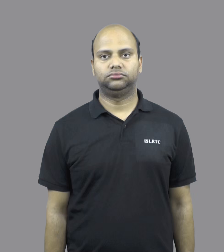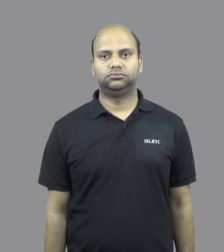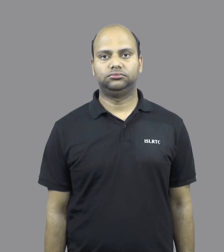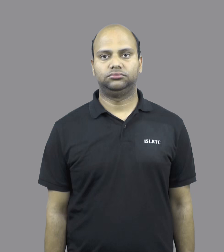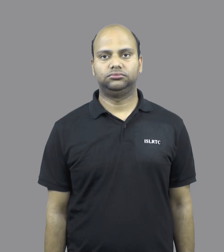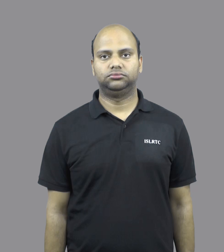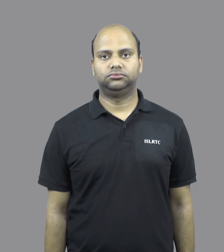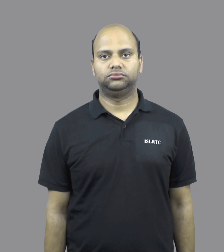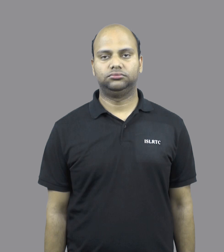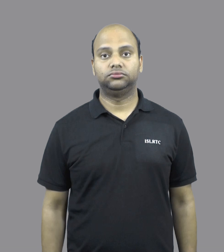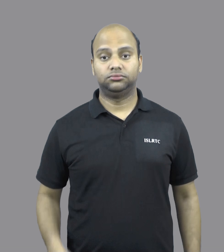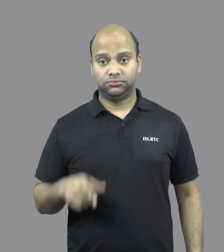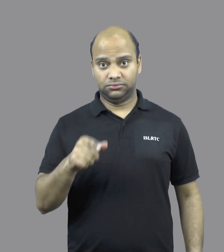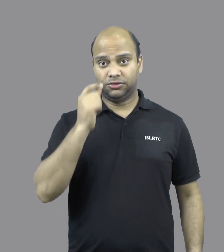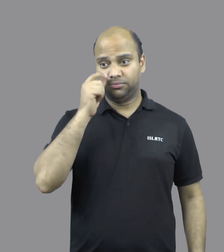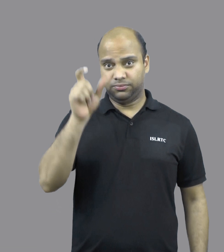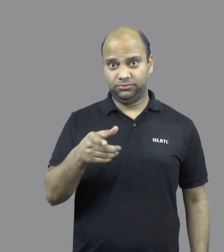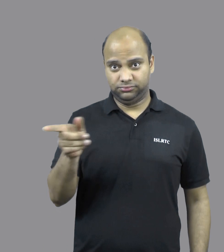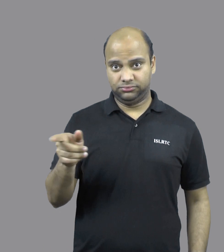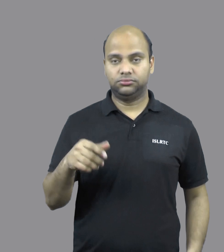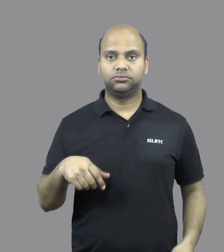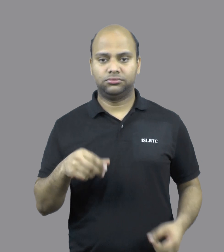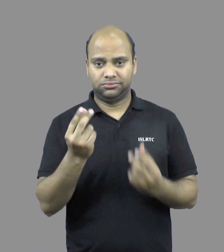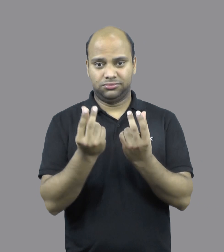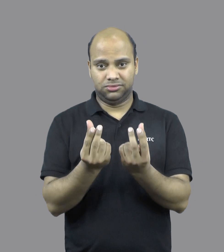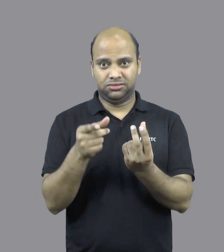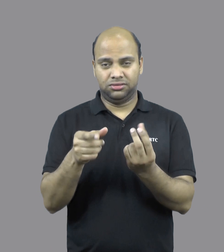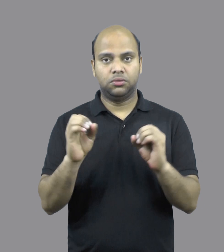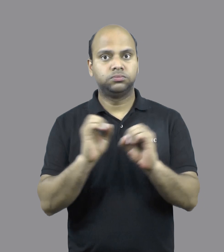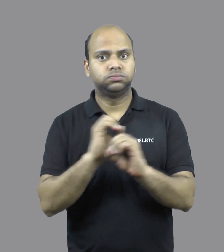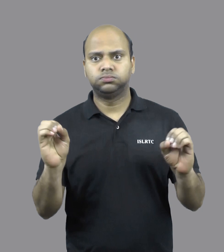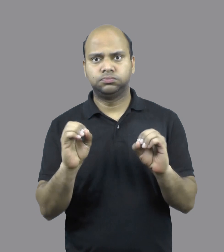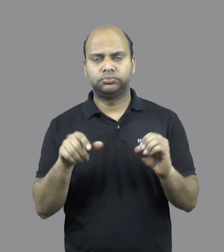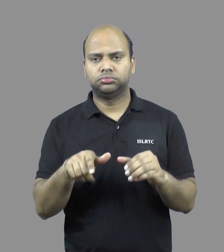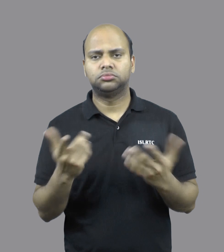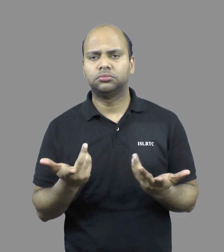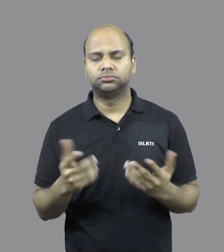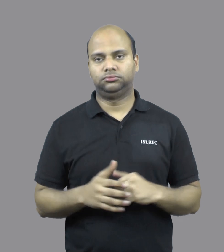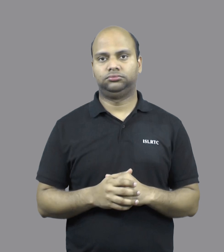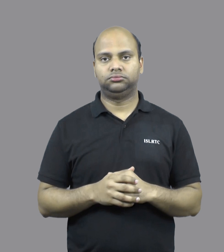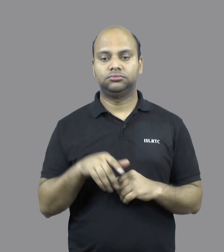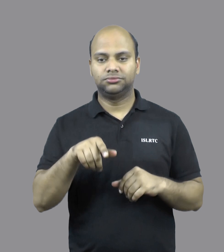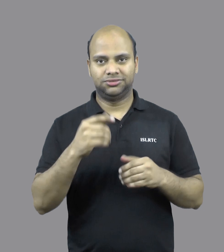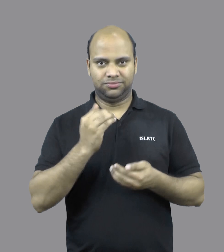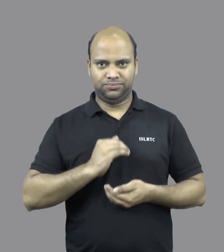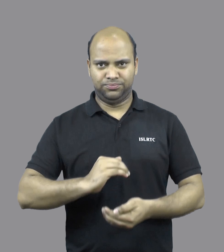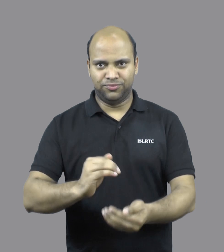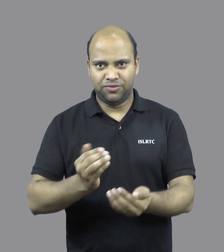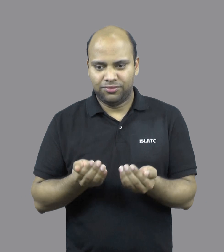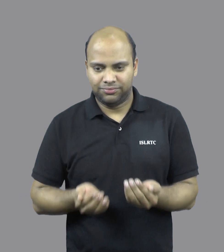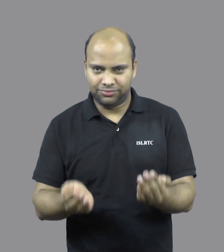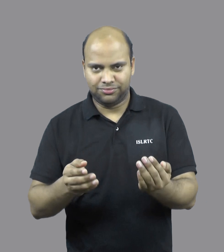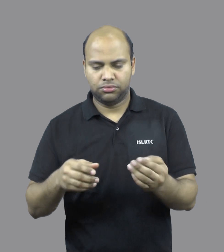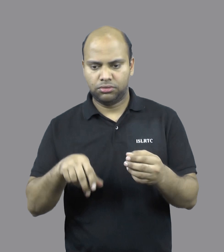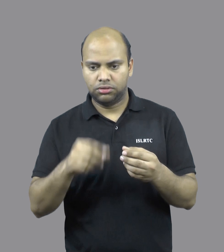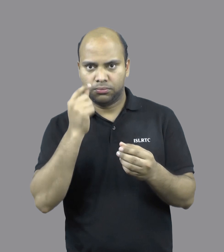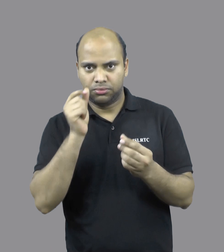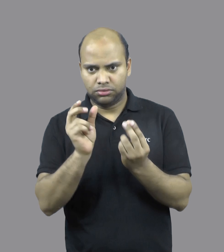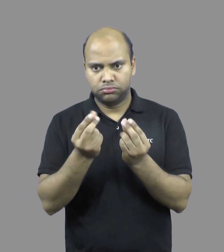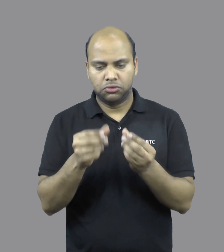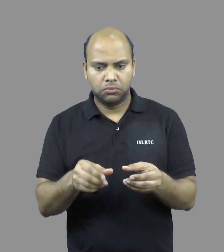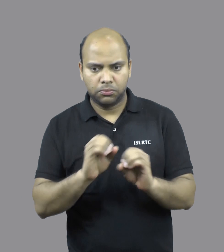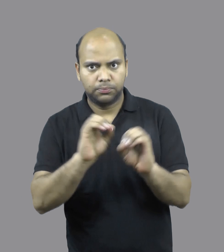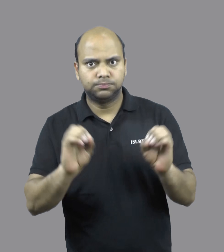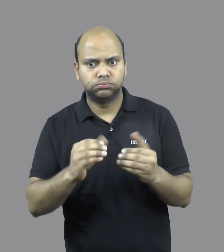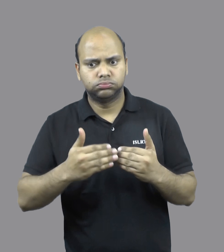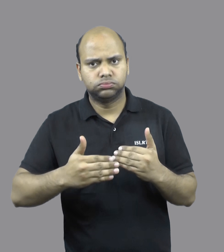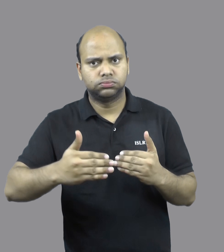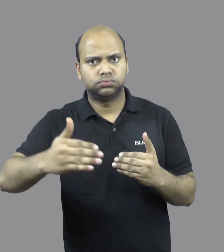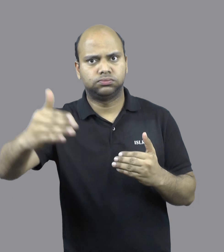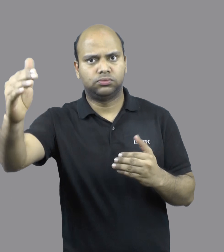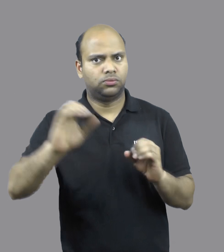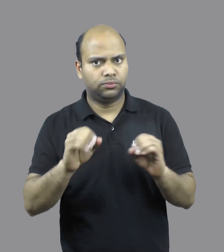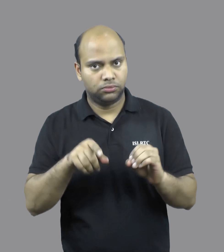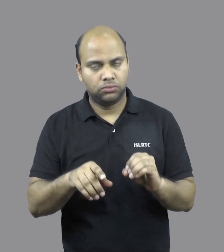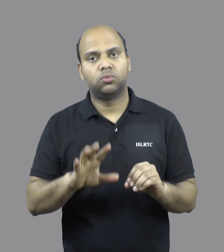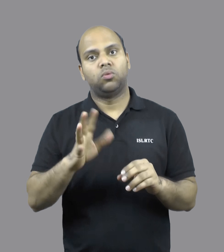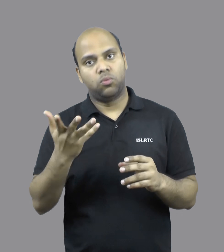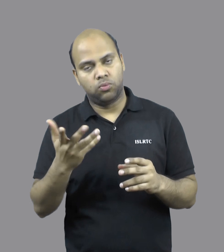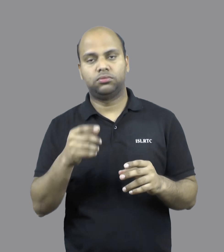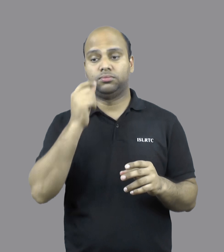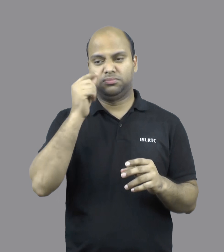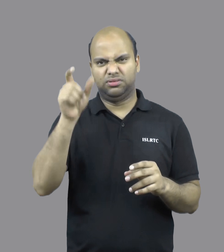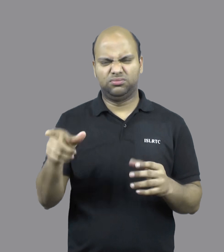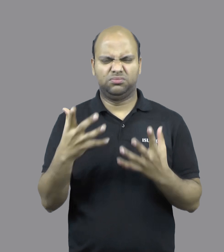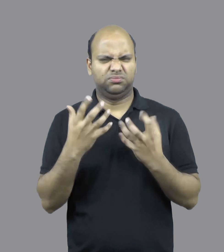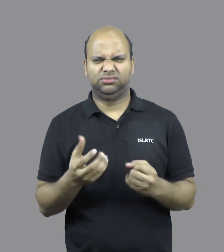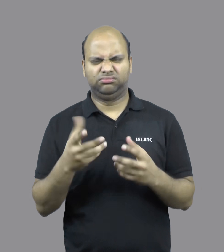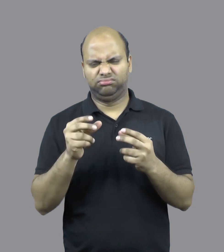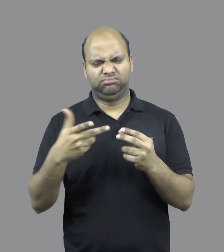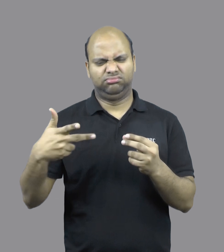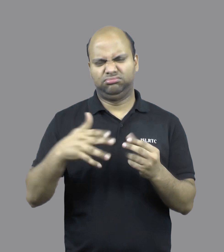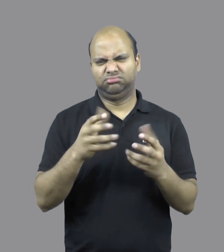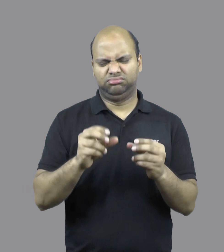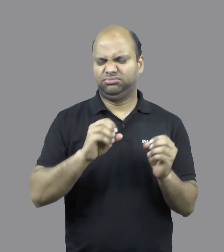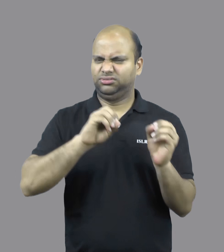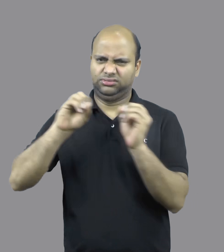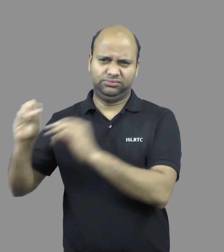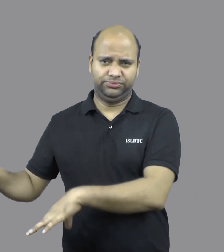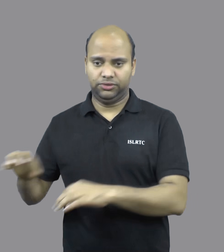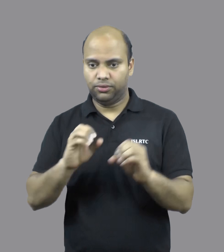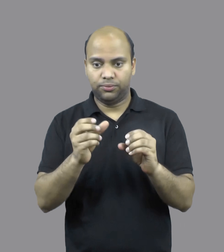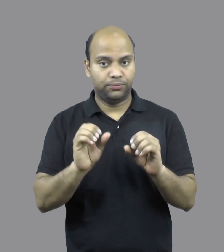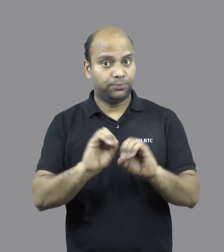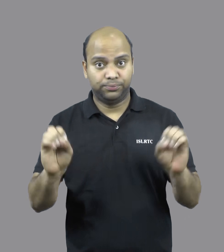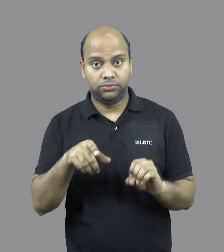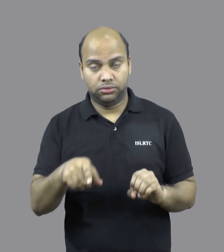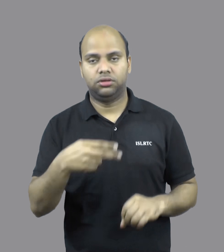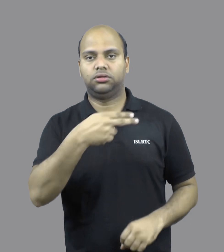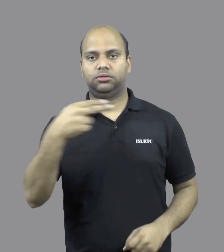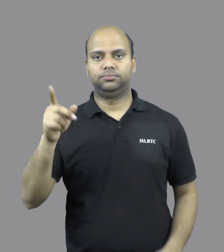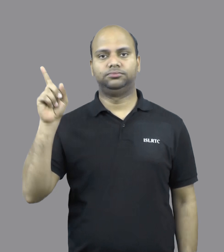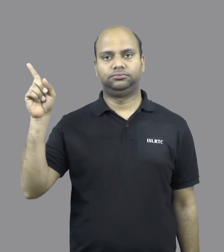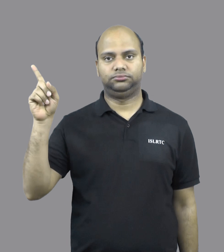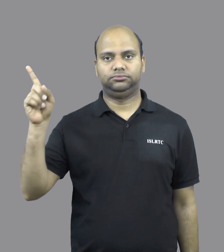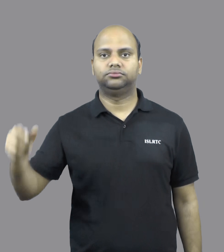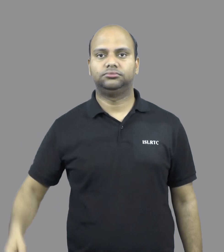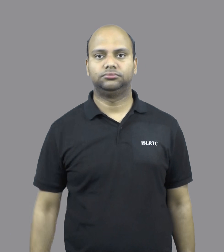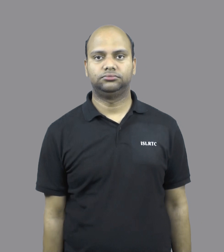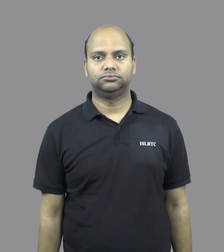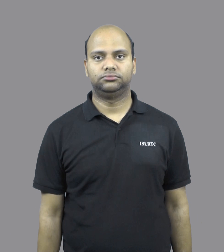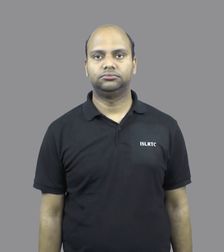Anorehidism